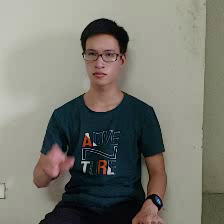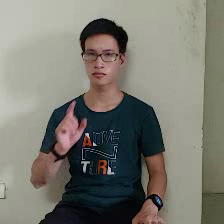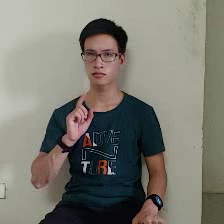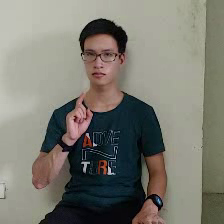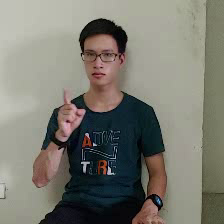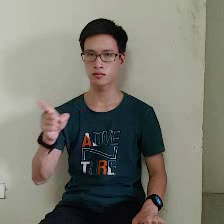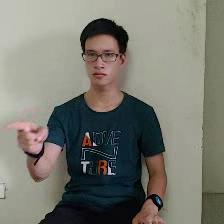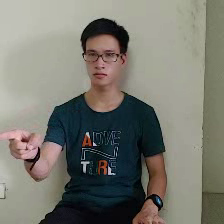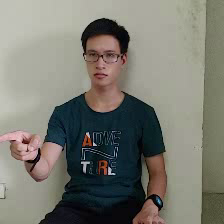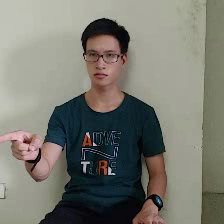Ghét